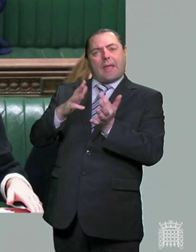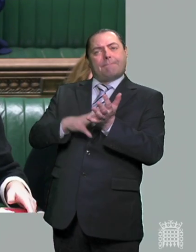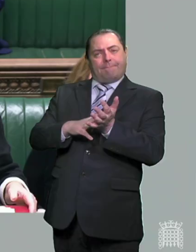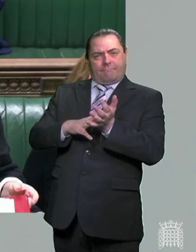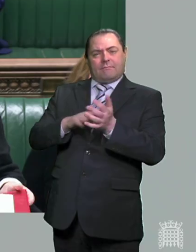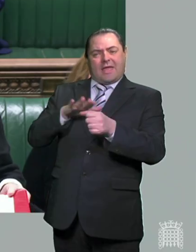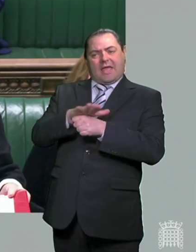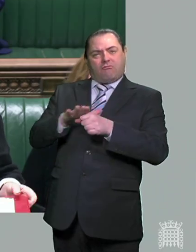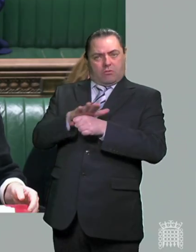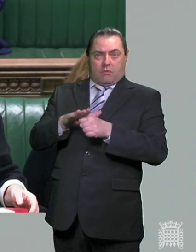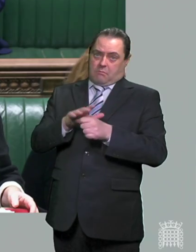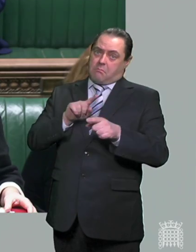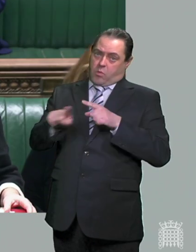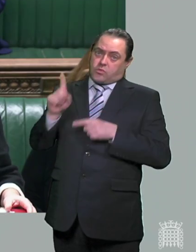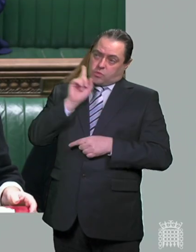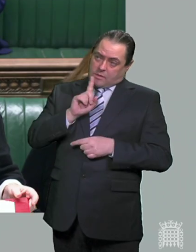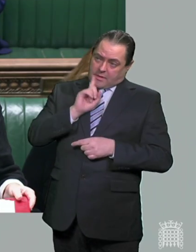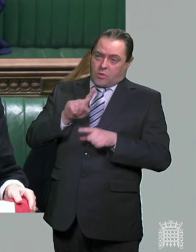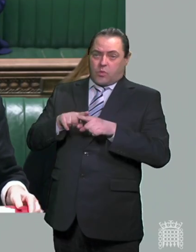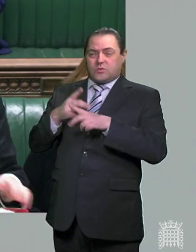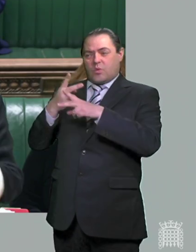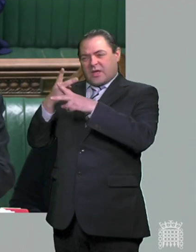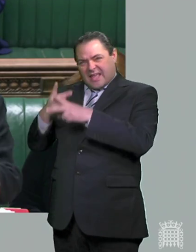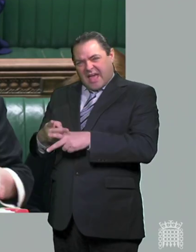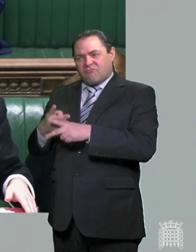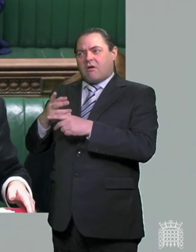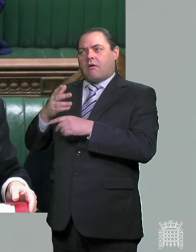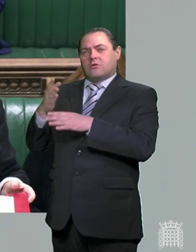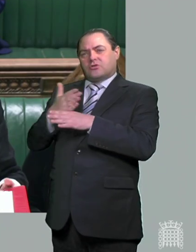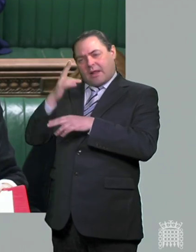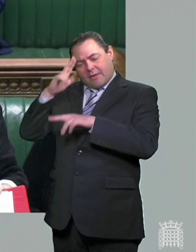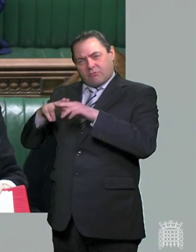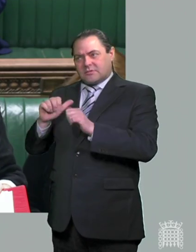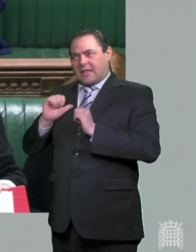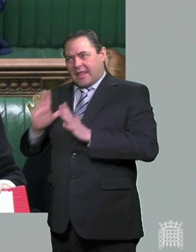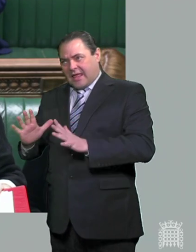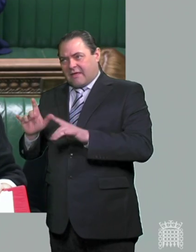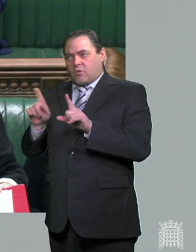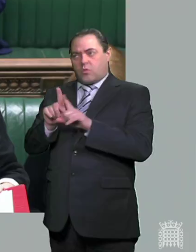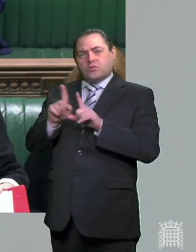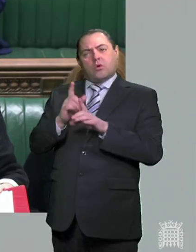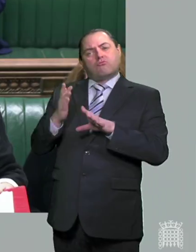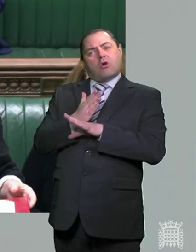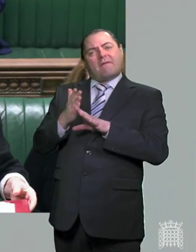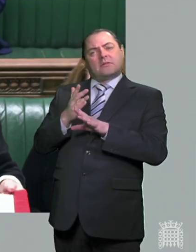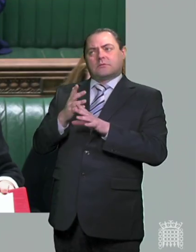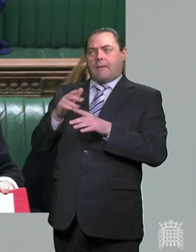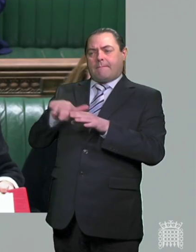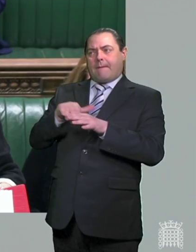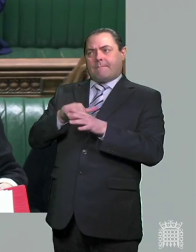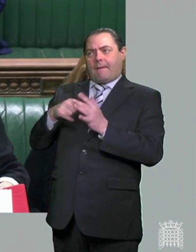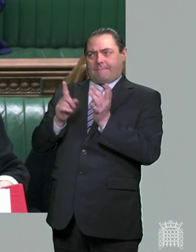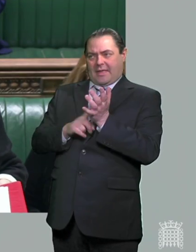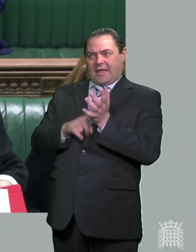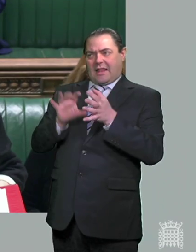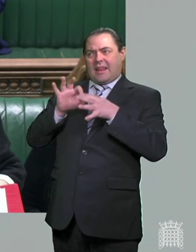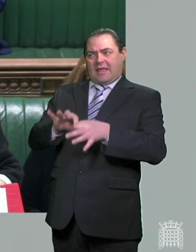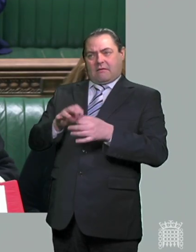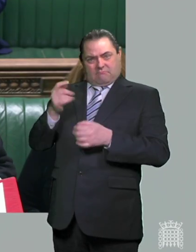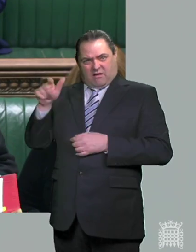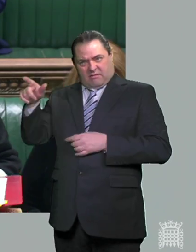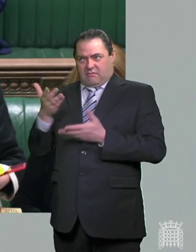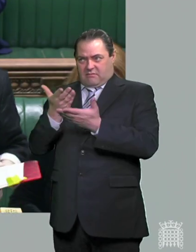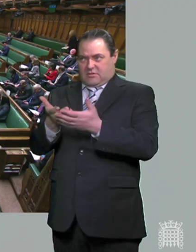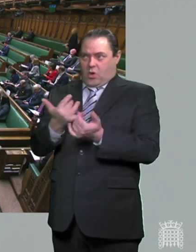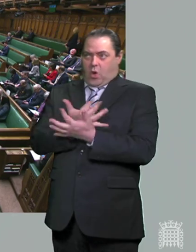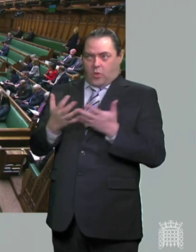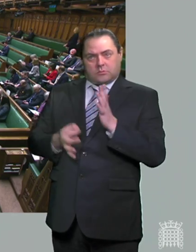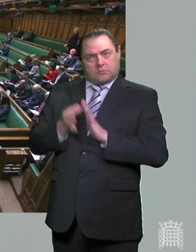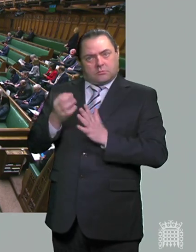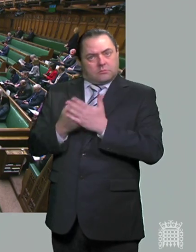On carers’ leave, flexible working and shared parental leave, and through supporting the honourable Member for Bath with her private Member’s Bill on harassment in the workplace, there is huge progress on supporting women in work.